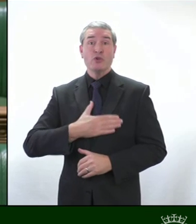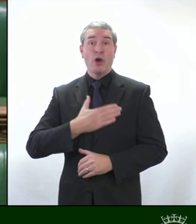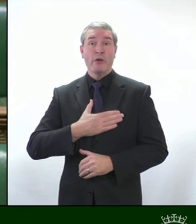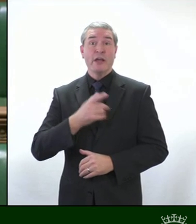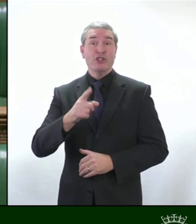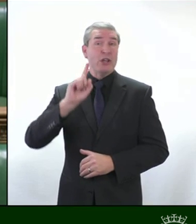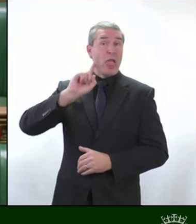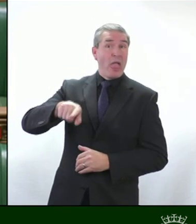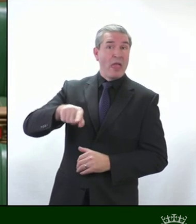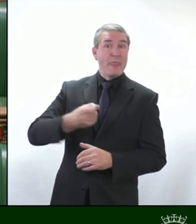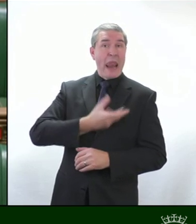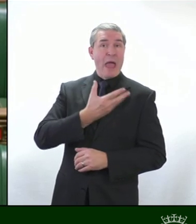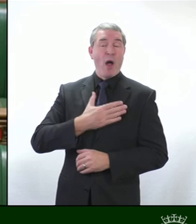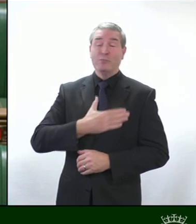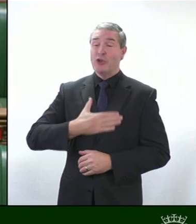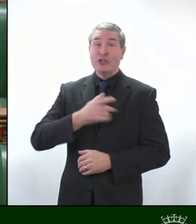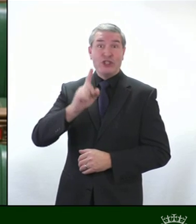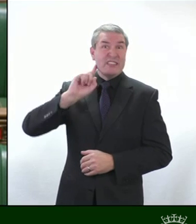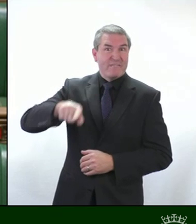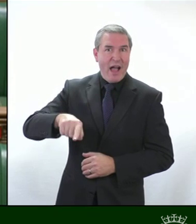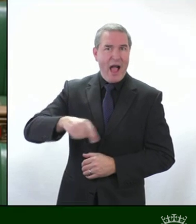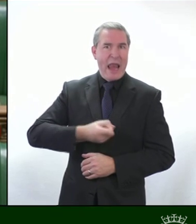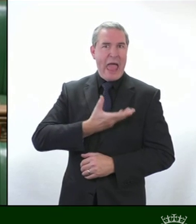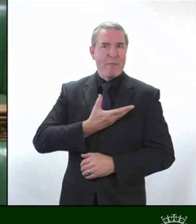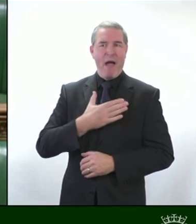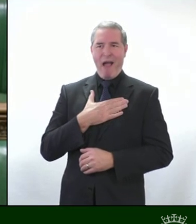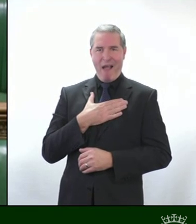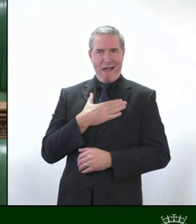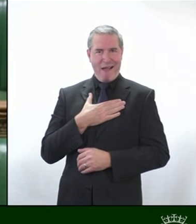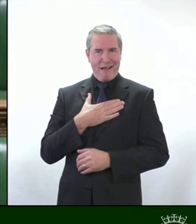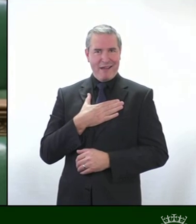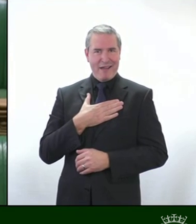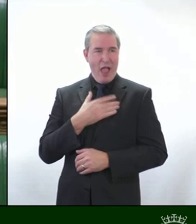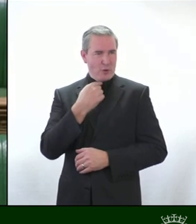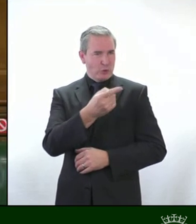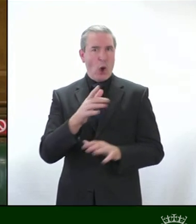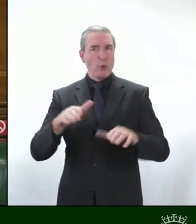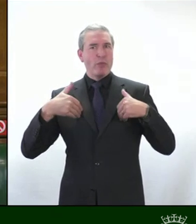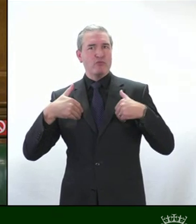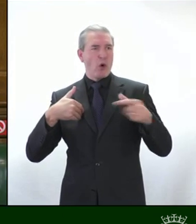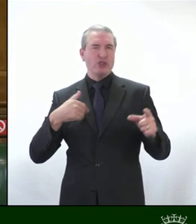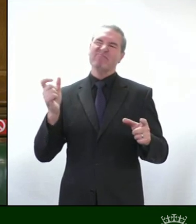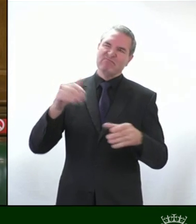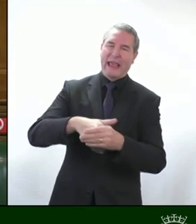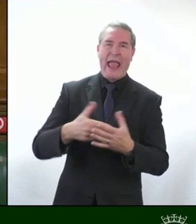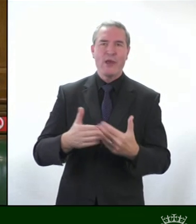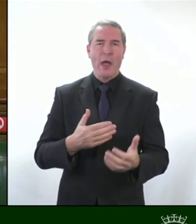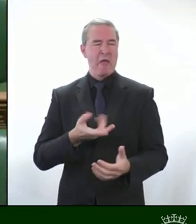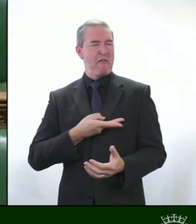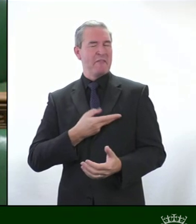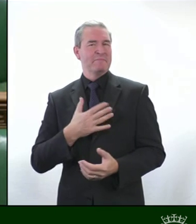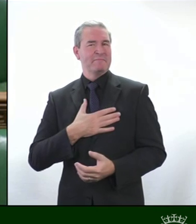I am sorry—she defied the Labour Whip. Forgive me, Mr Speaker. She defied the injunction to dither from the ditherer-in-chief.